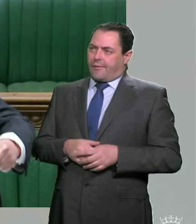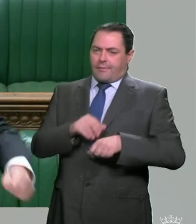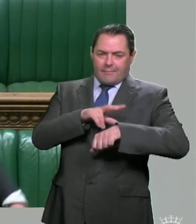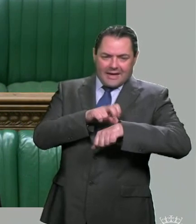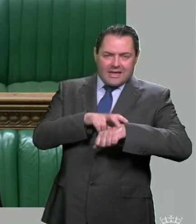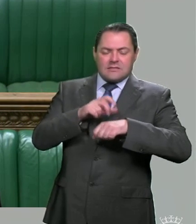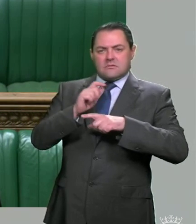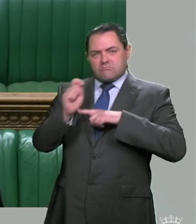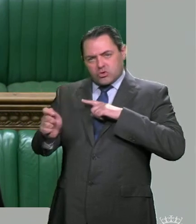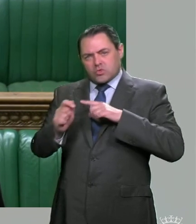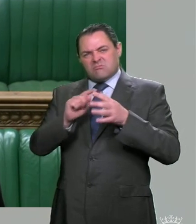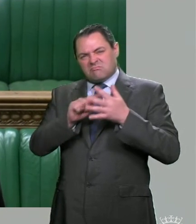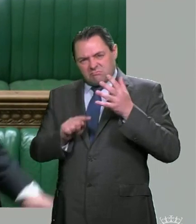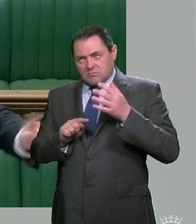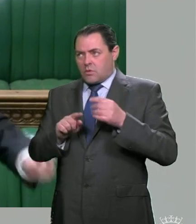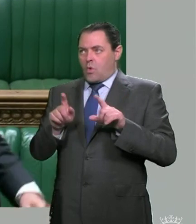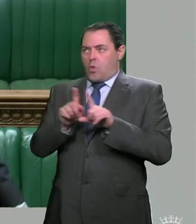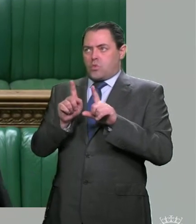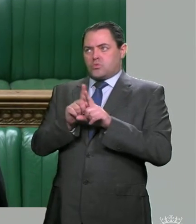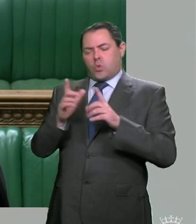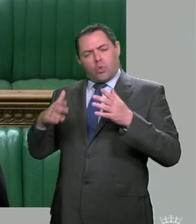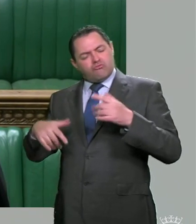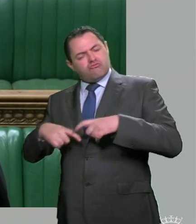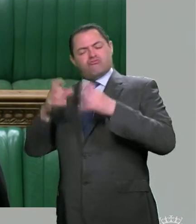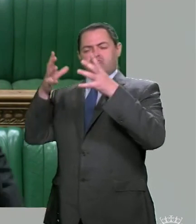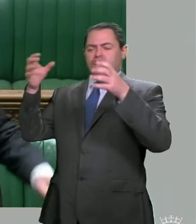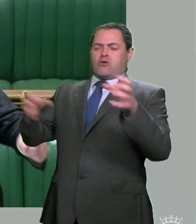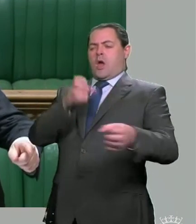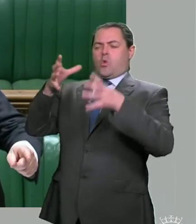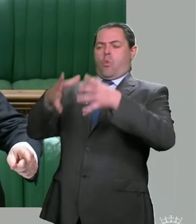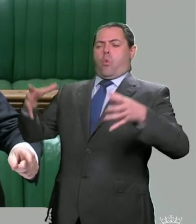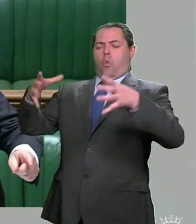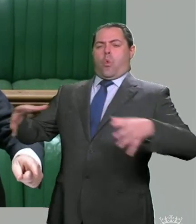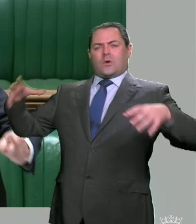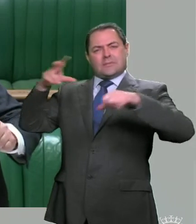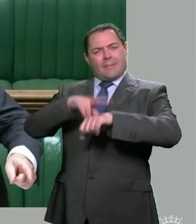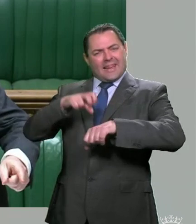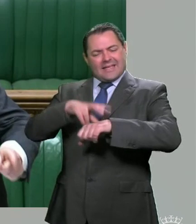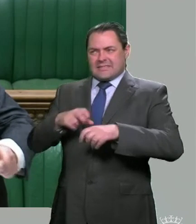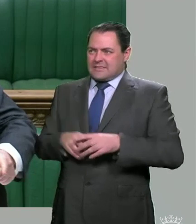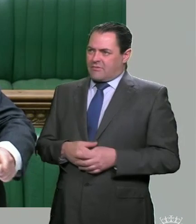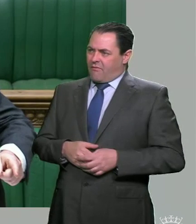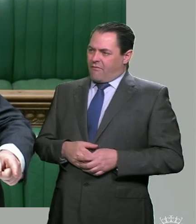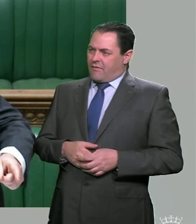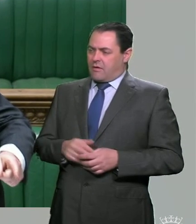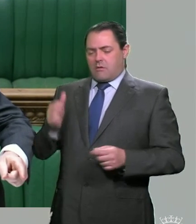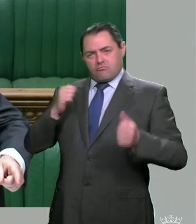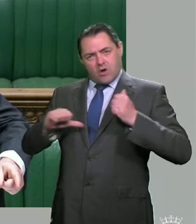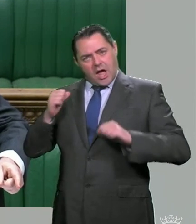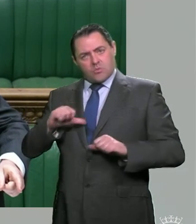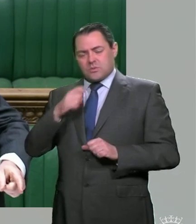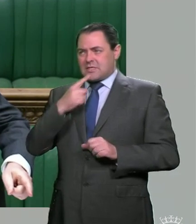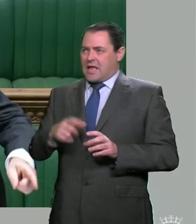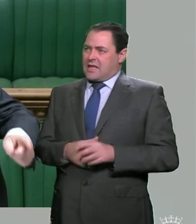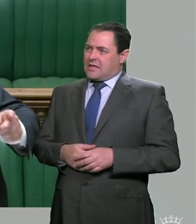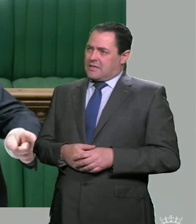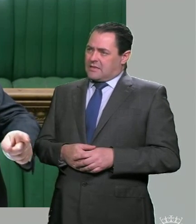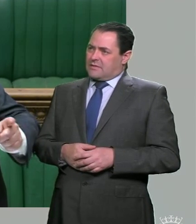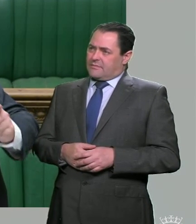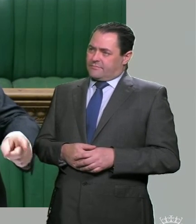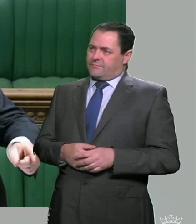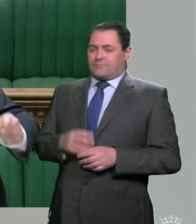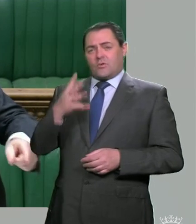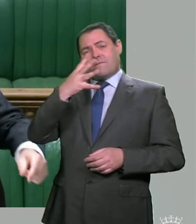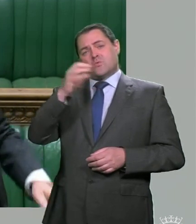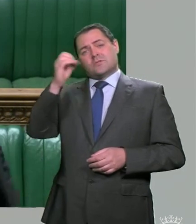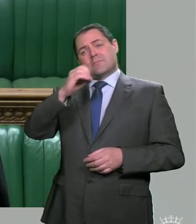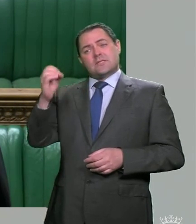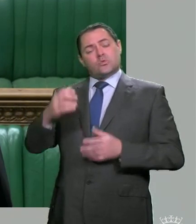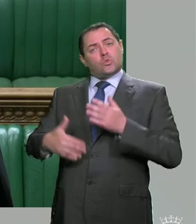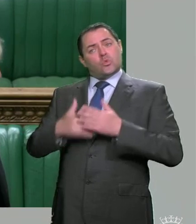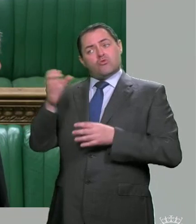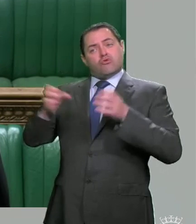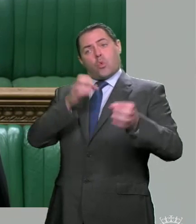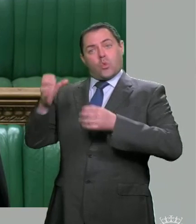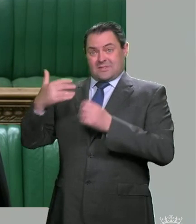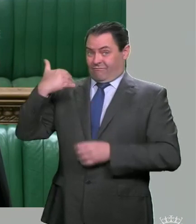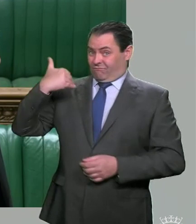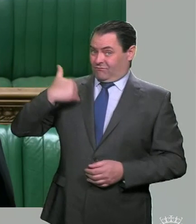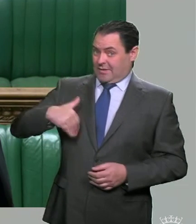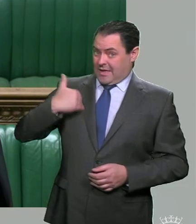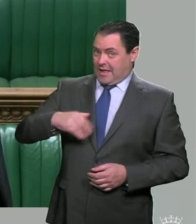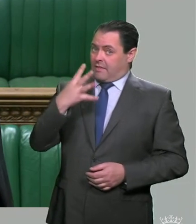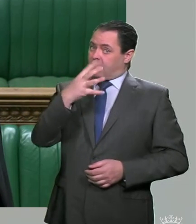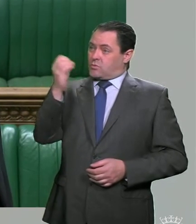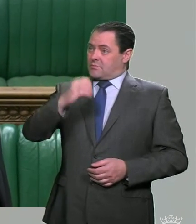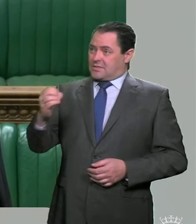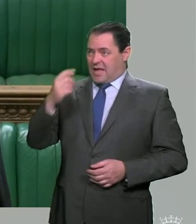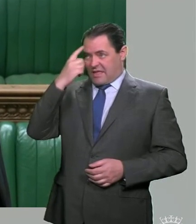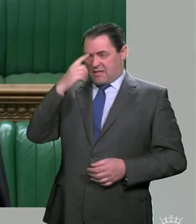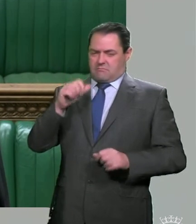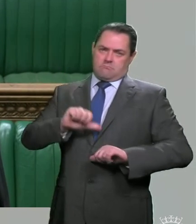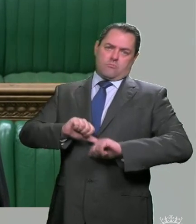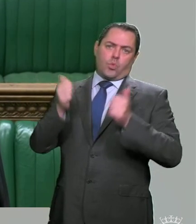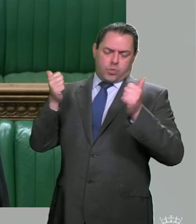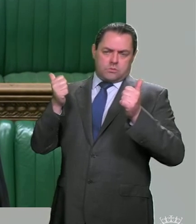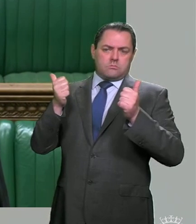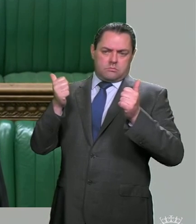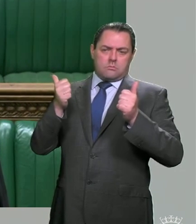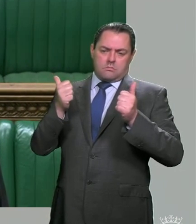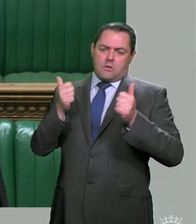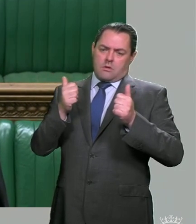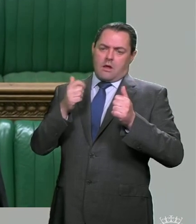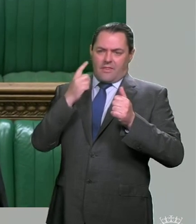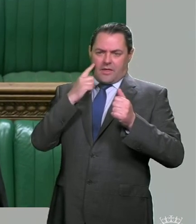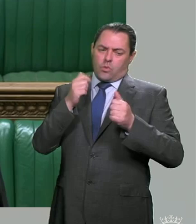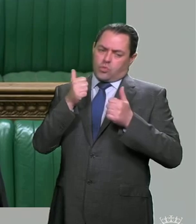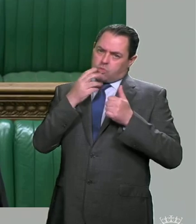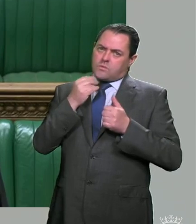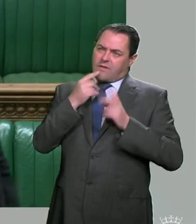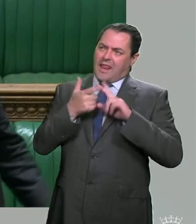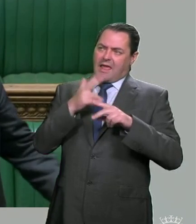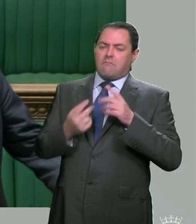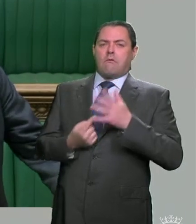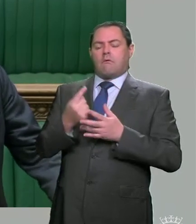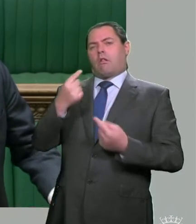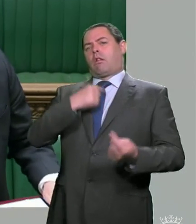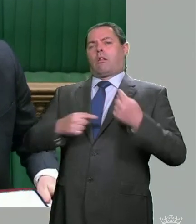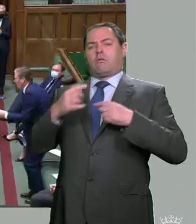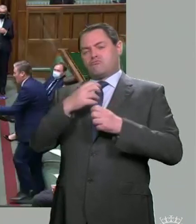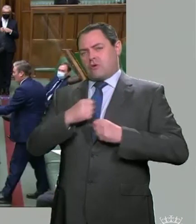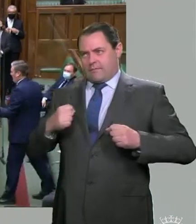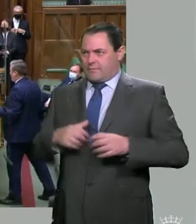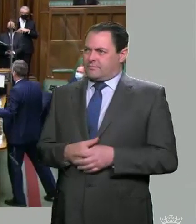Another thing we are doing is recruiting record numbers of police officers, and I am proud to say that 40% of our new recruits are female, which I believe will be of great consolation and use to those who are victims and survivors of rape.